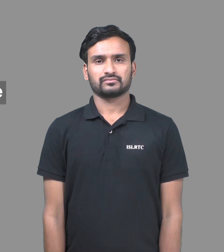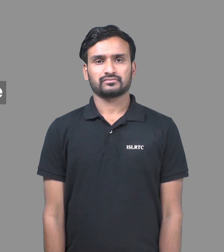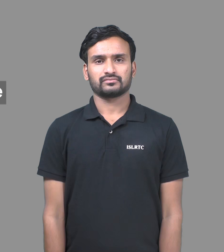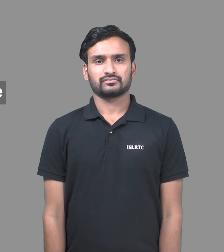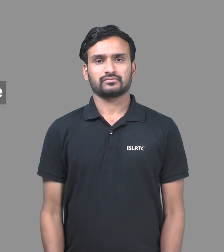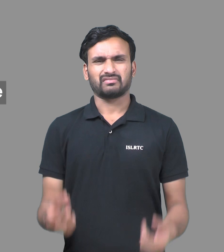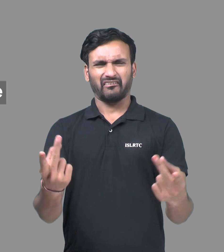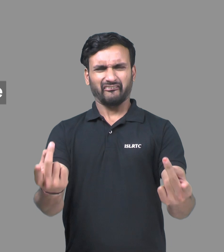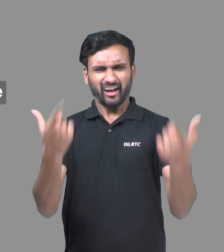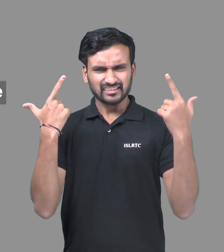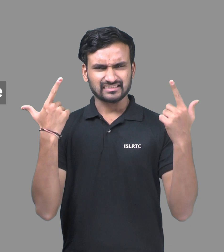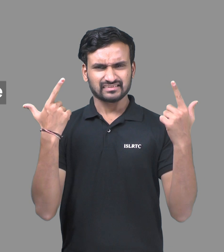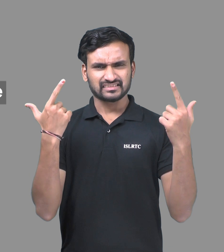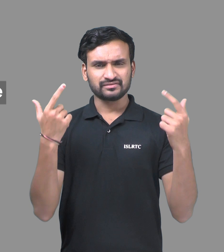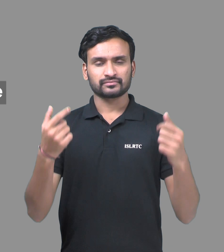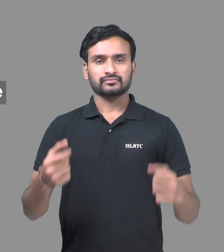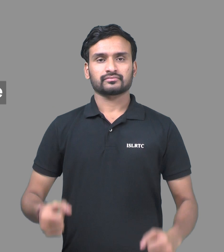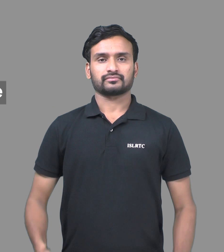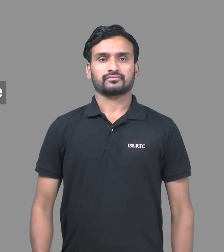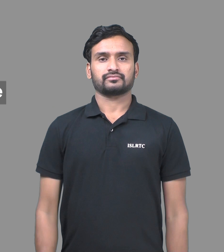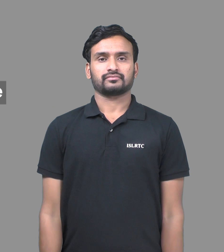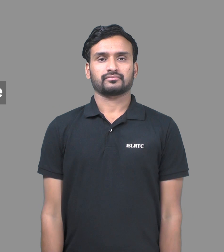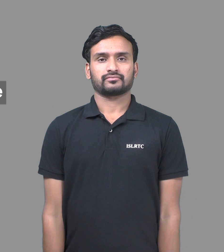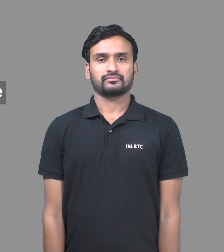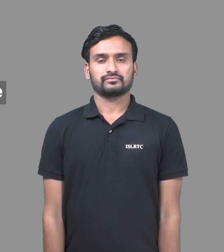Immediate Instant Swift